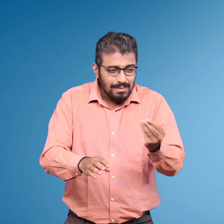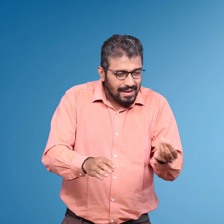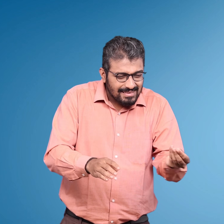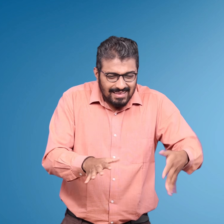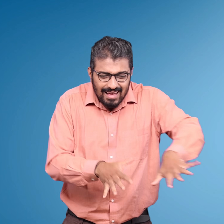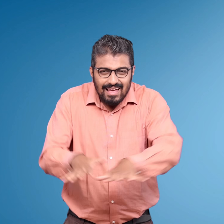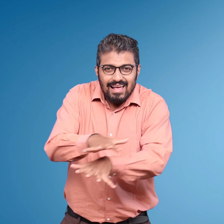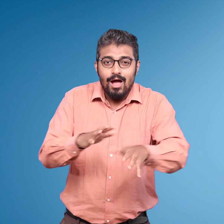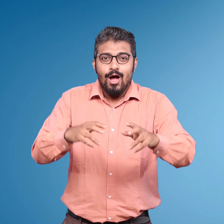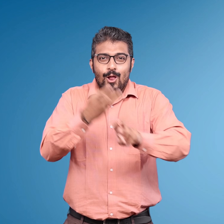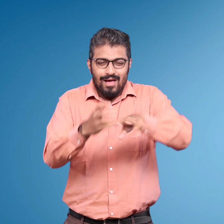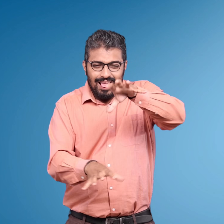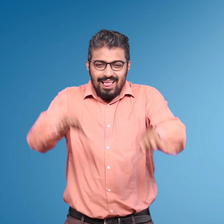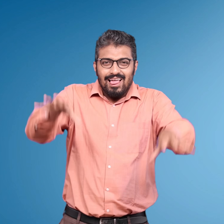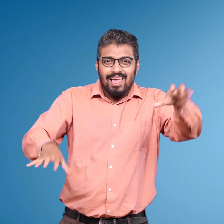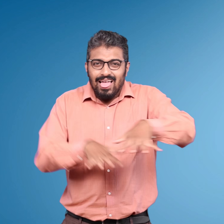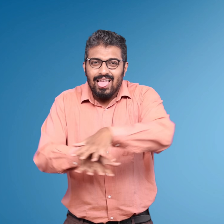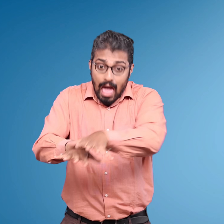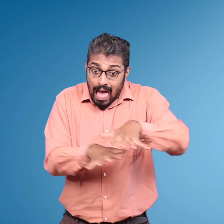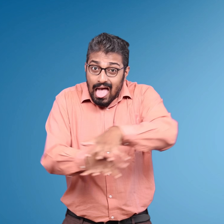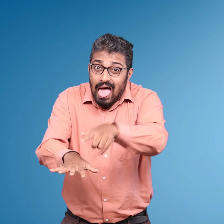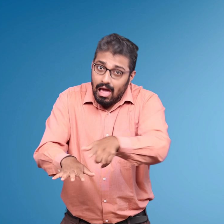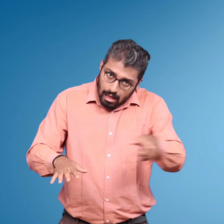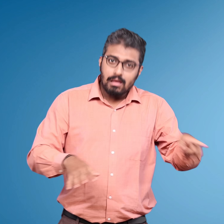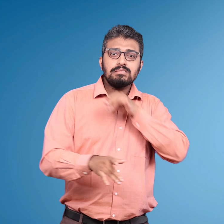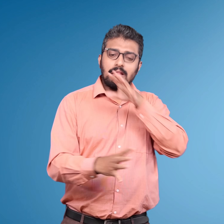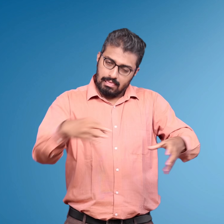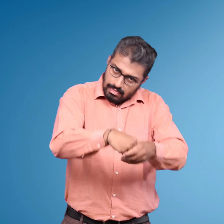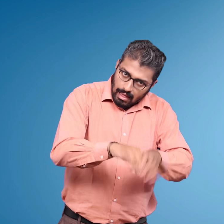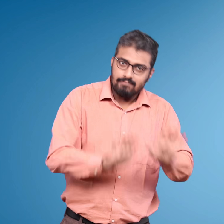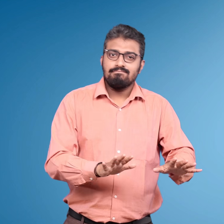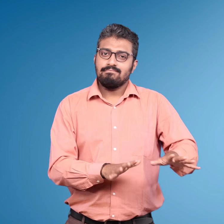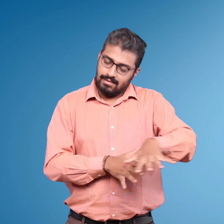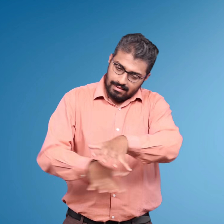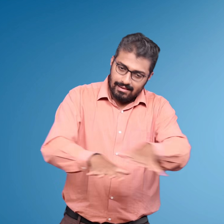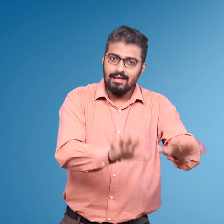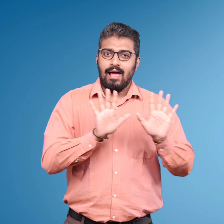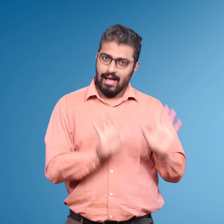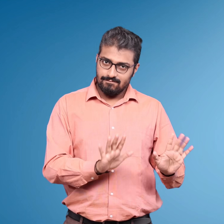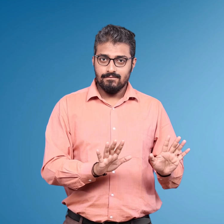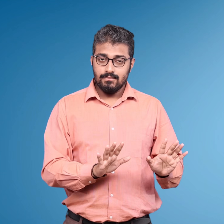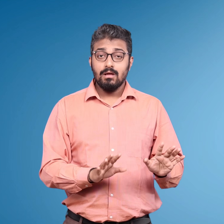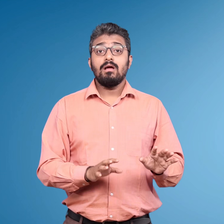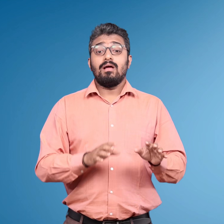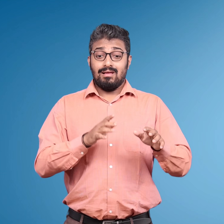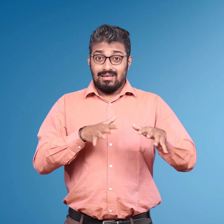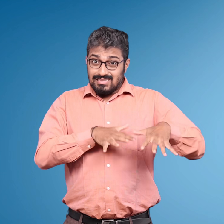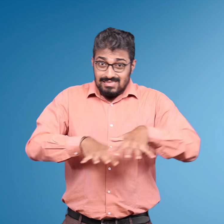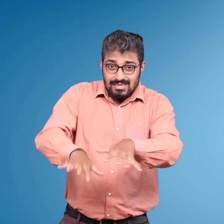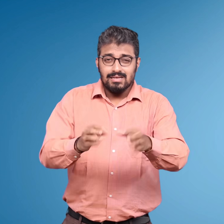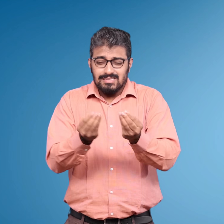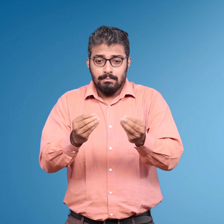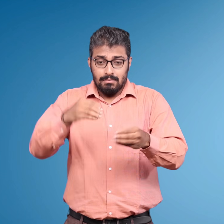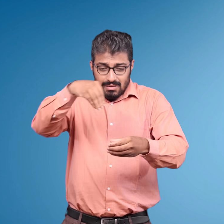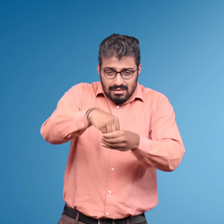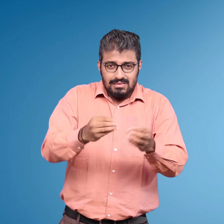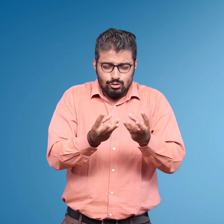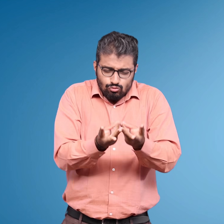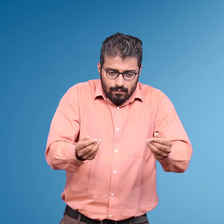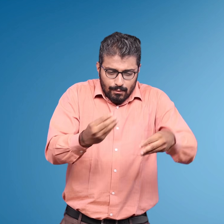Sewage is a liquid waste. Most of it is water, which has dissolved and suspended impurities.